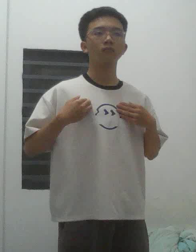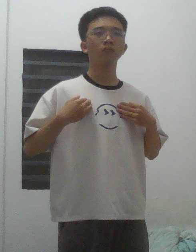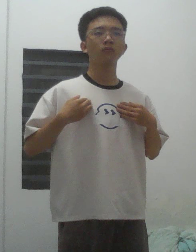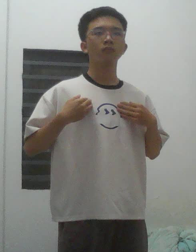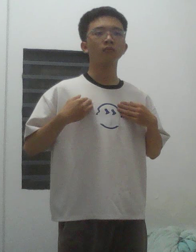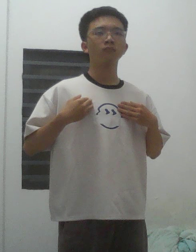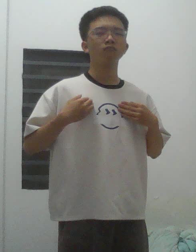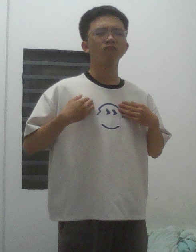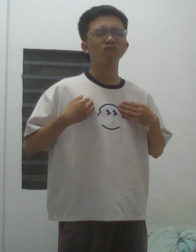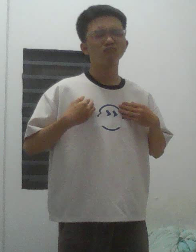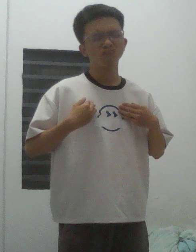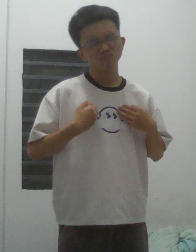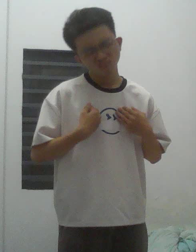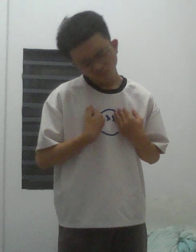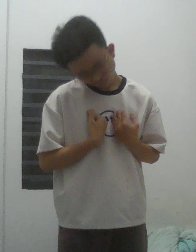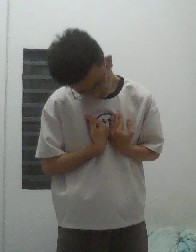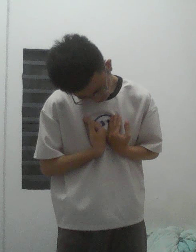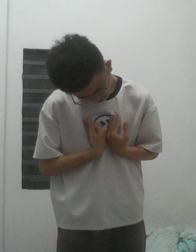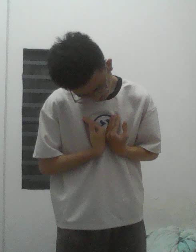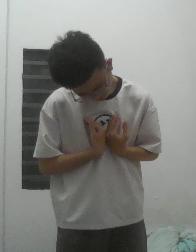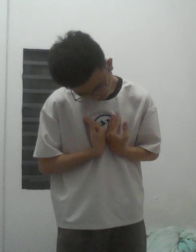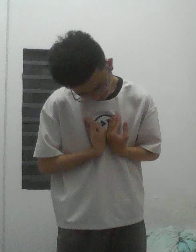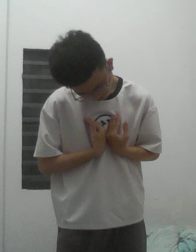met